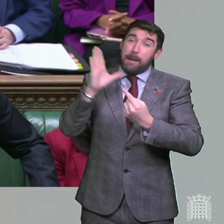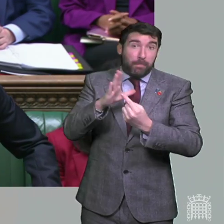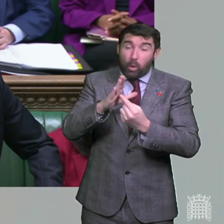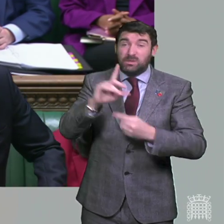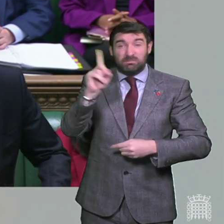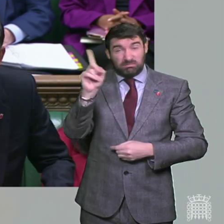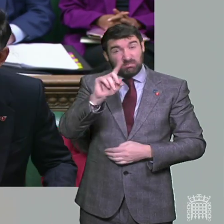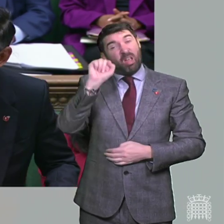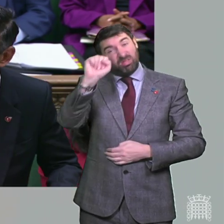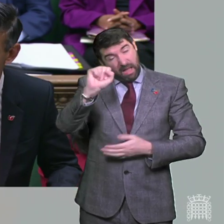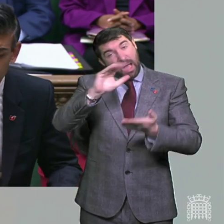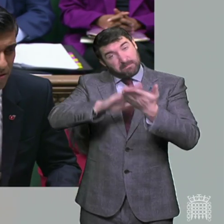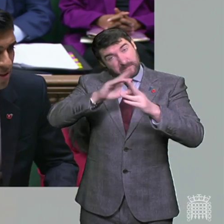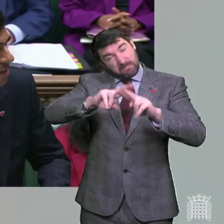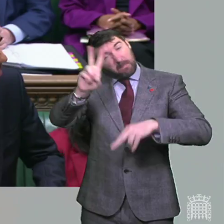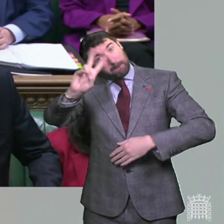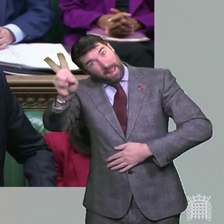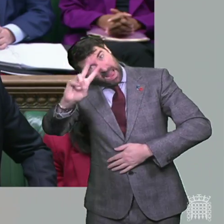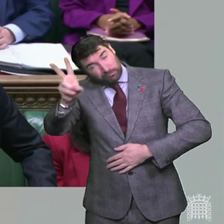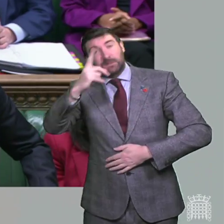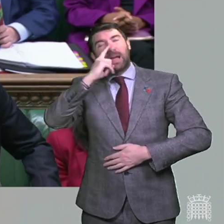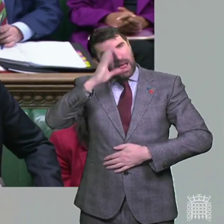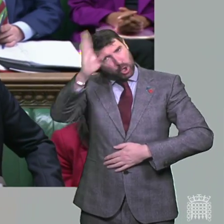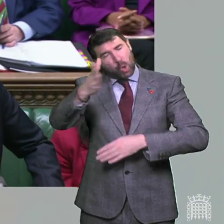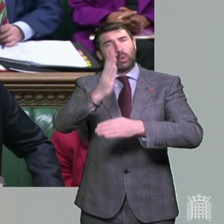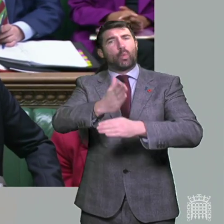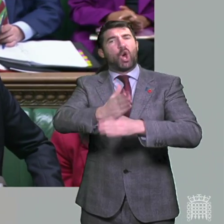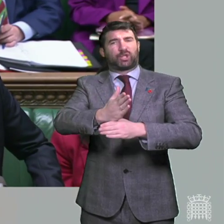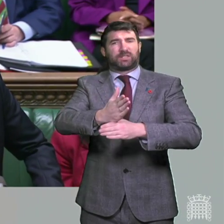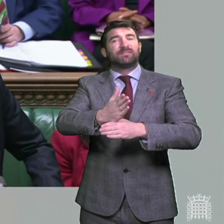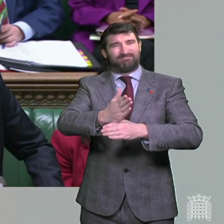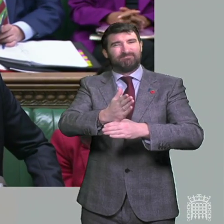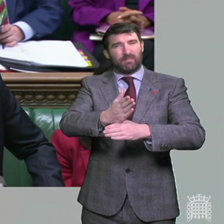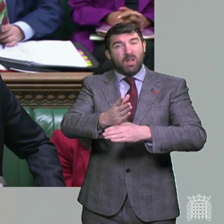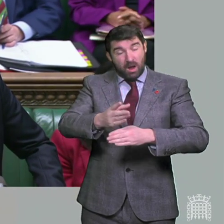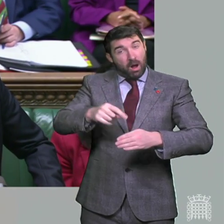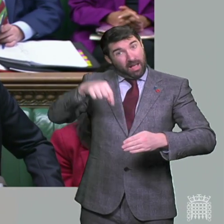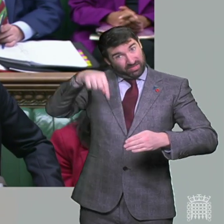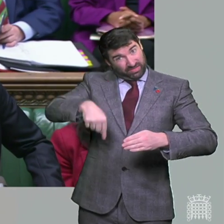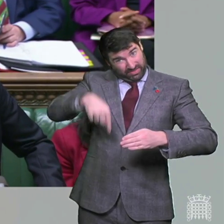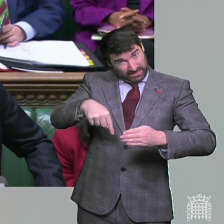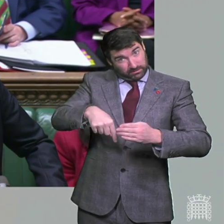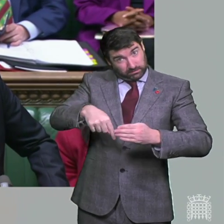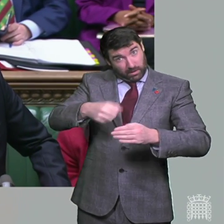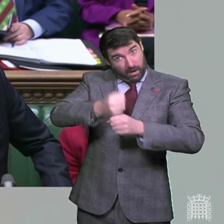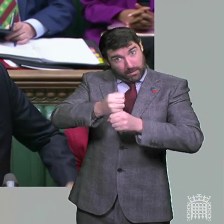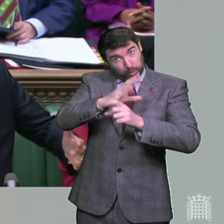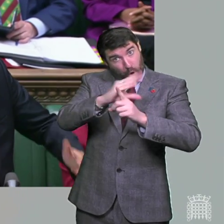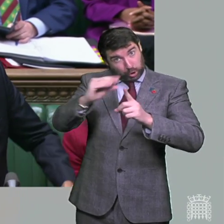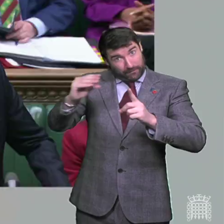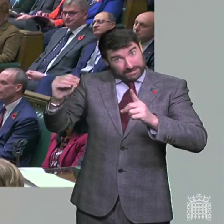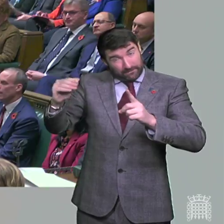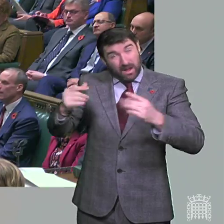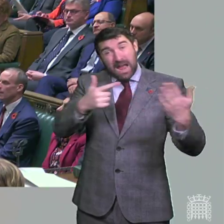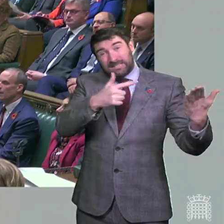The record under these Governments is that 700,000 fewer children are growing up in workless households.